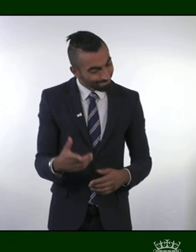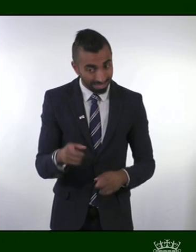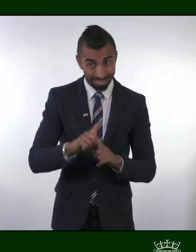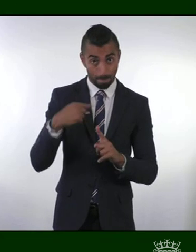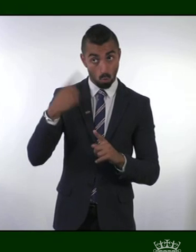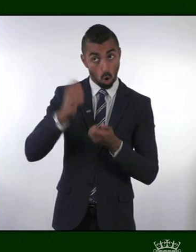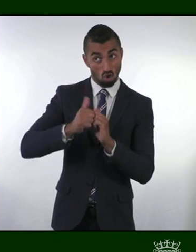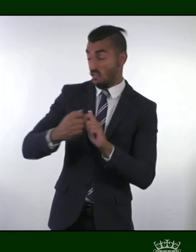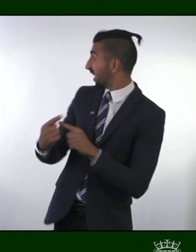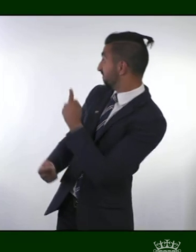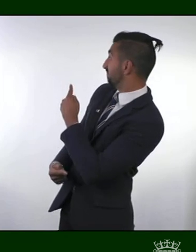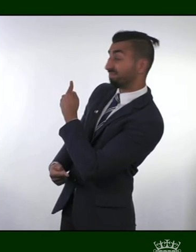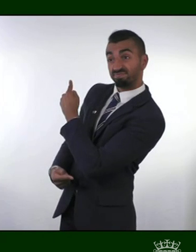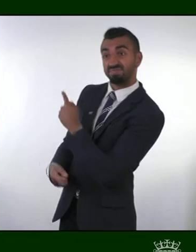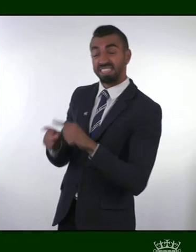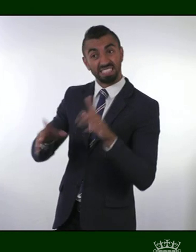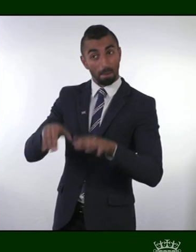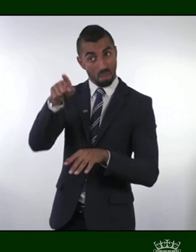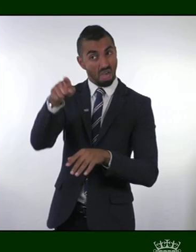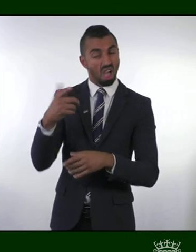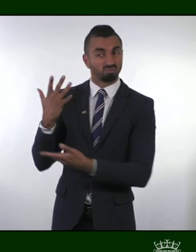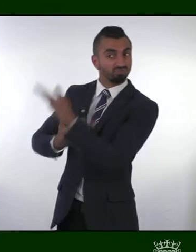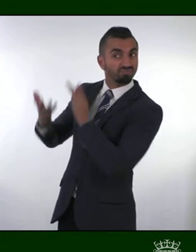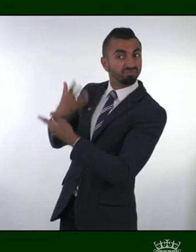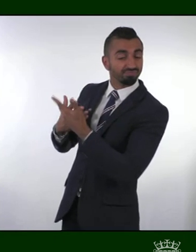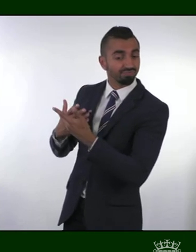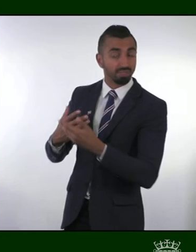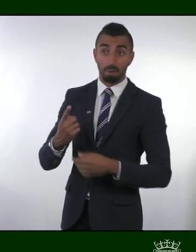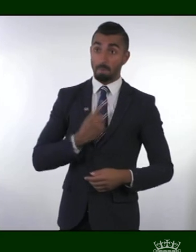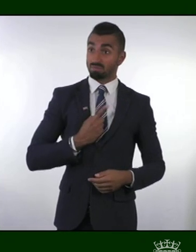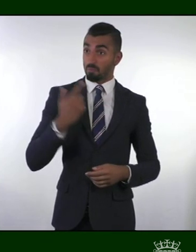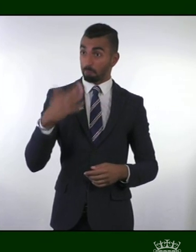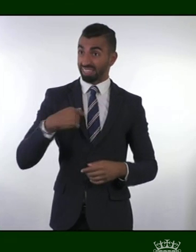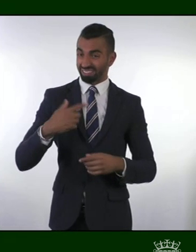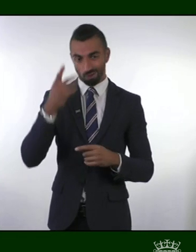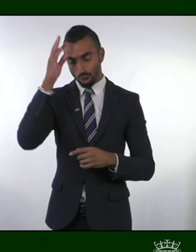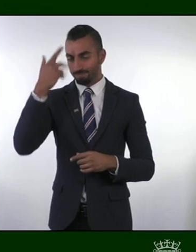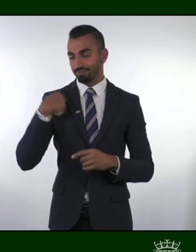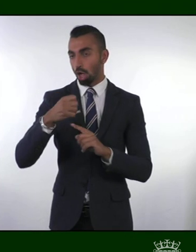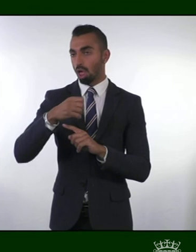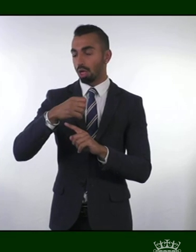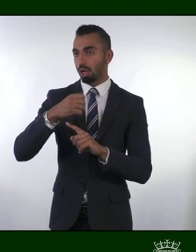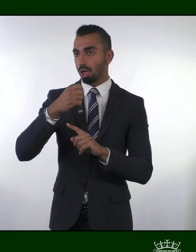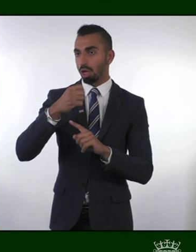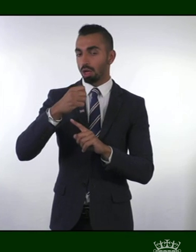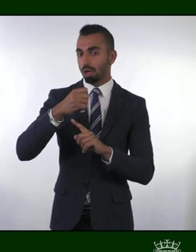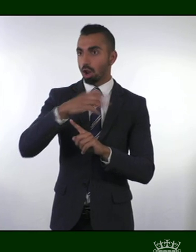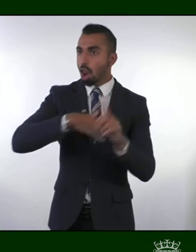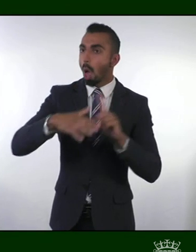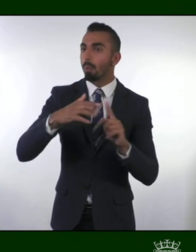He will know the work we did on the troubled families programme, and I was grateful to him when I was a local government Minister for his advice and support on that.